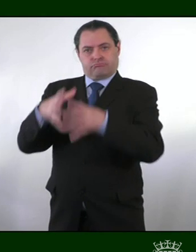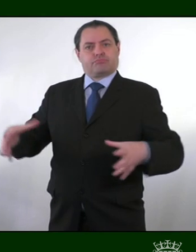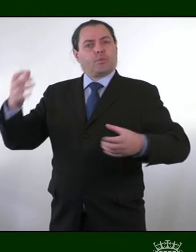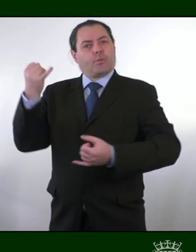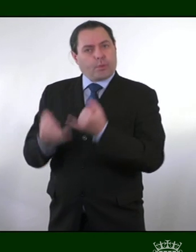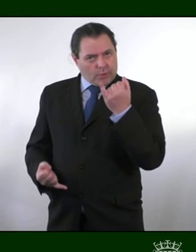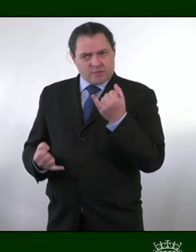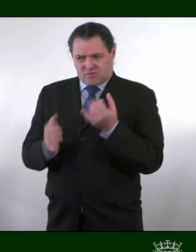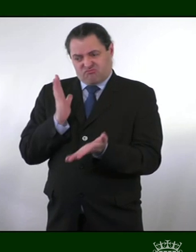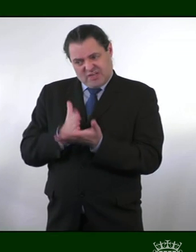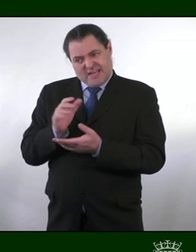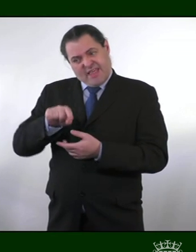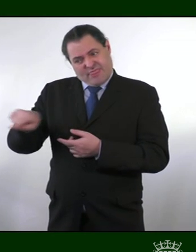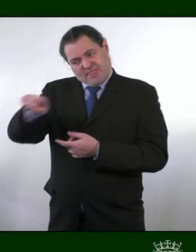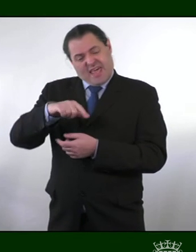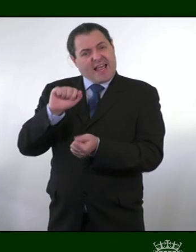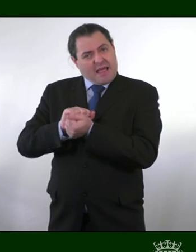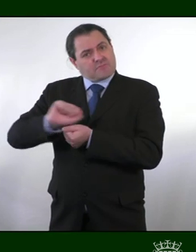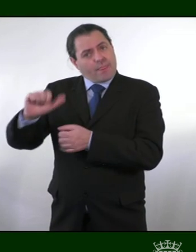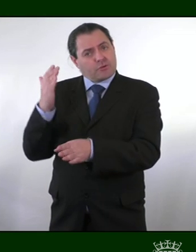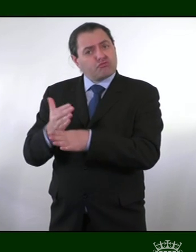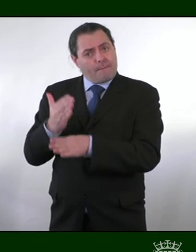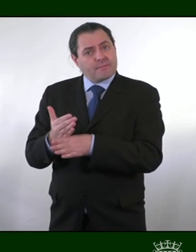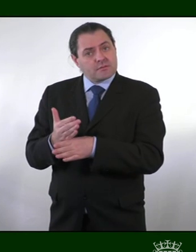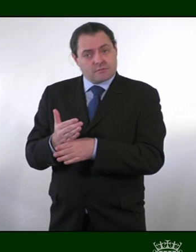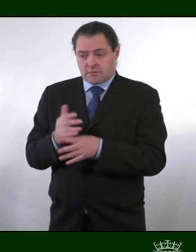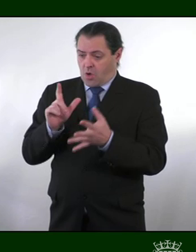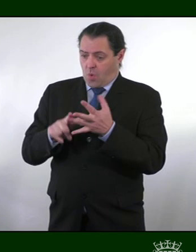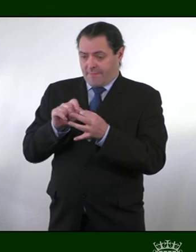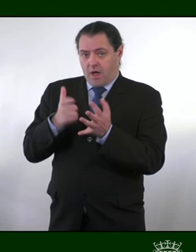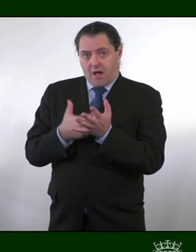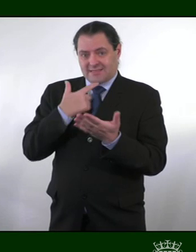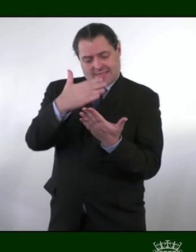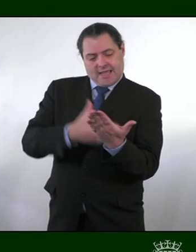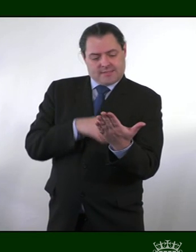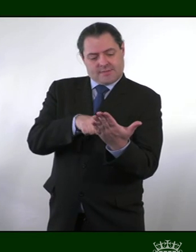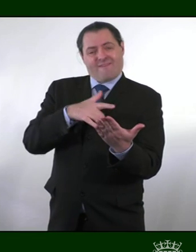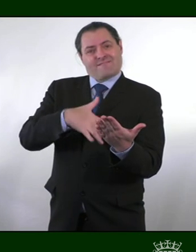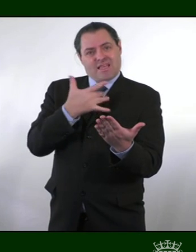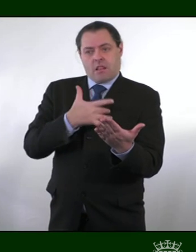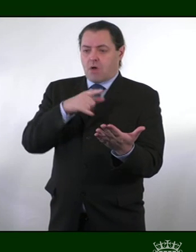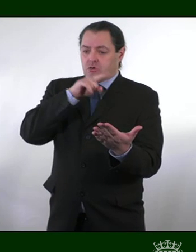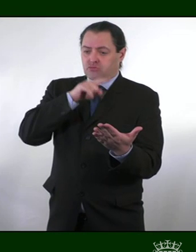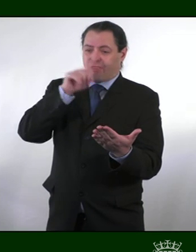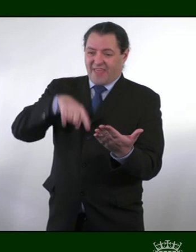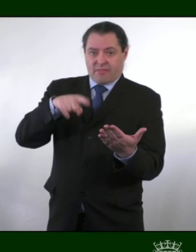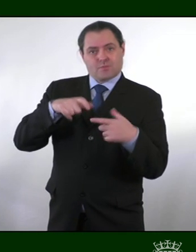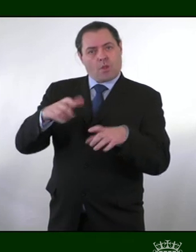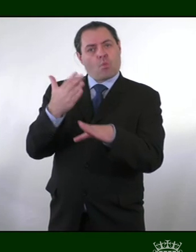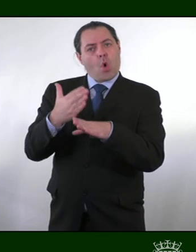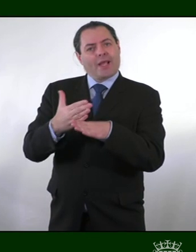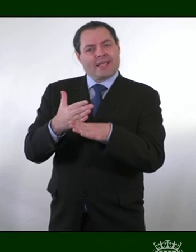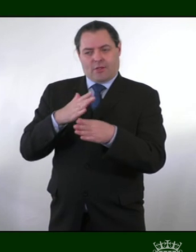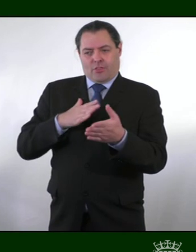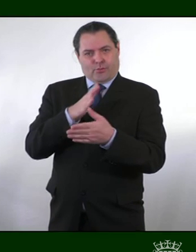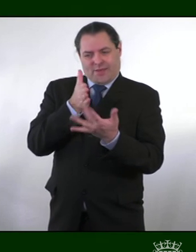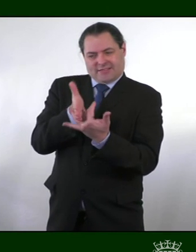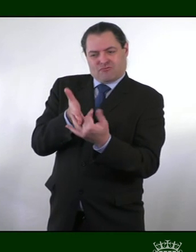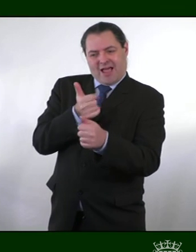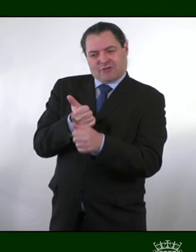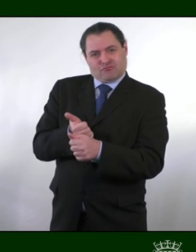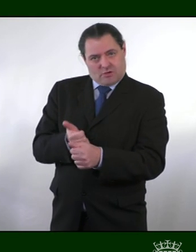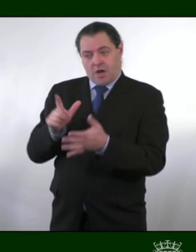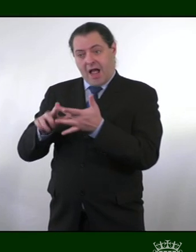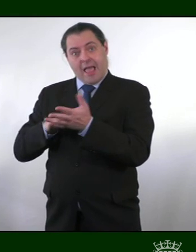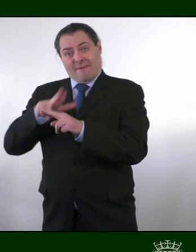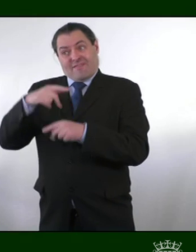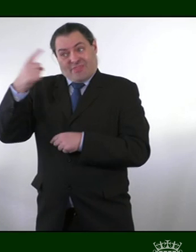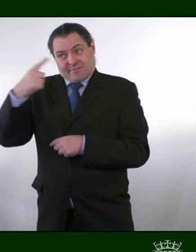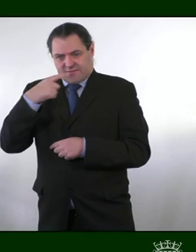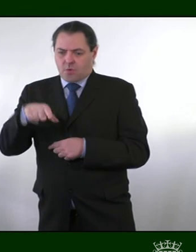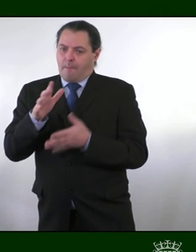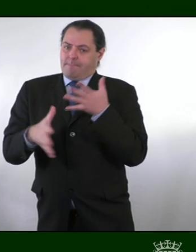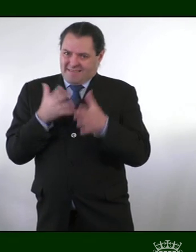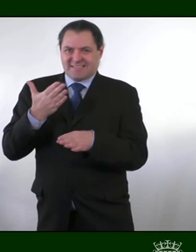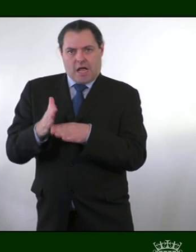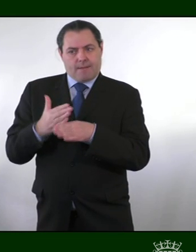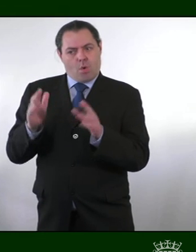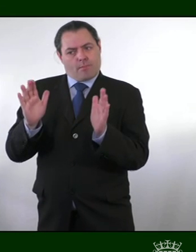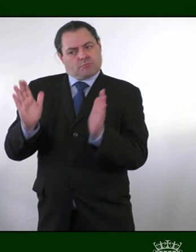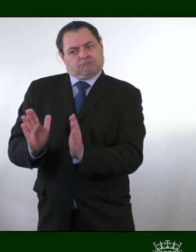I think that the OBR actually quantified that in its report today, putting the number at hundreds of thousands and confirming what the IMF said—that our response has held down unemployment.